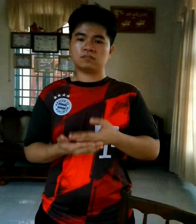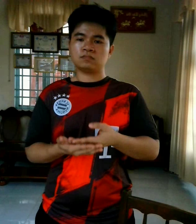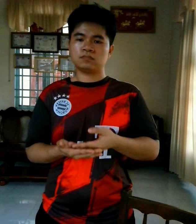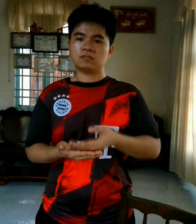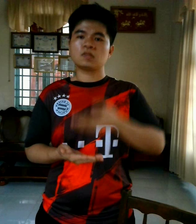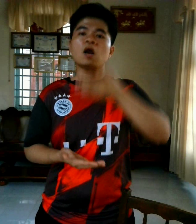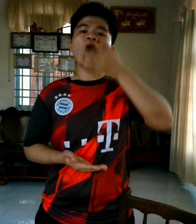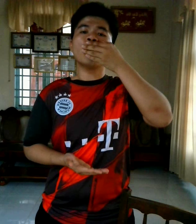sup